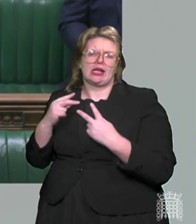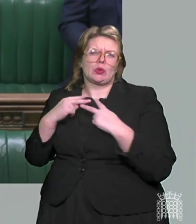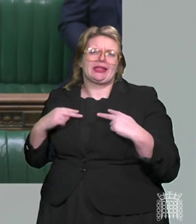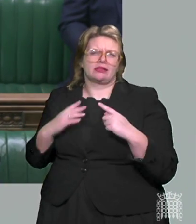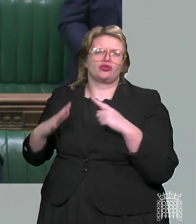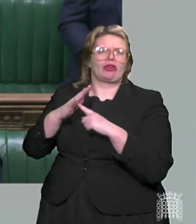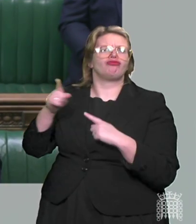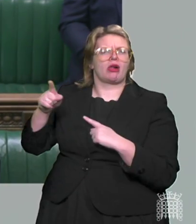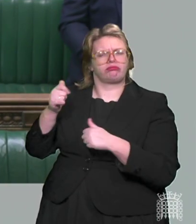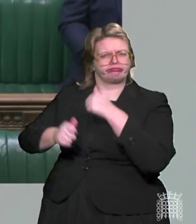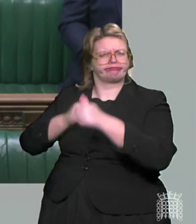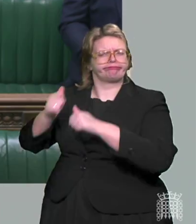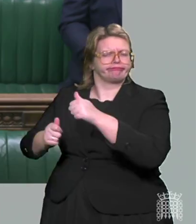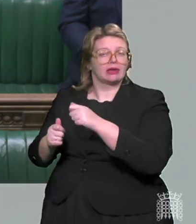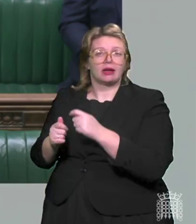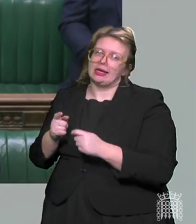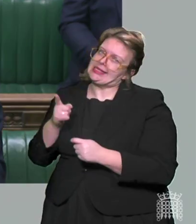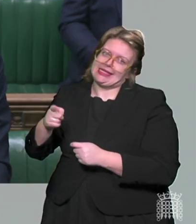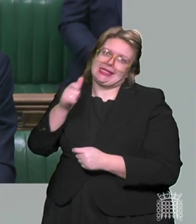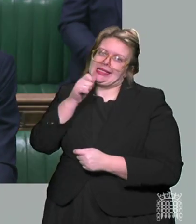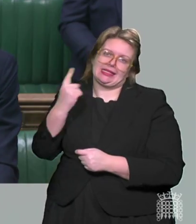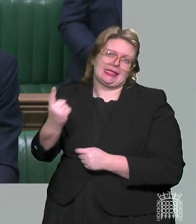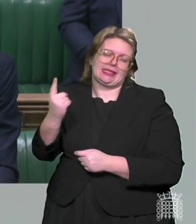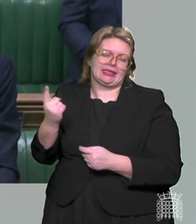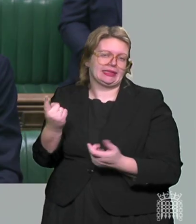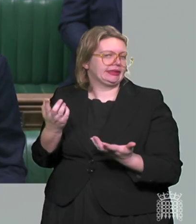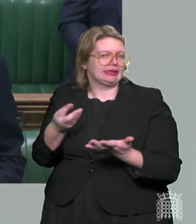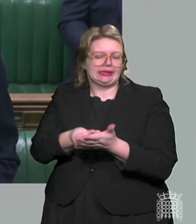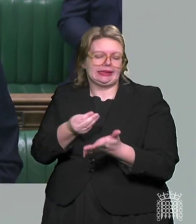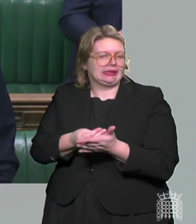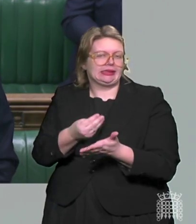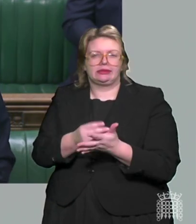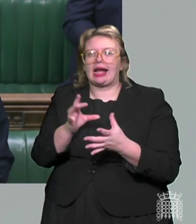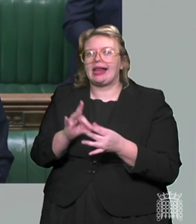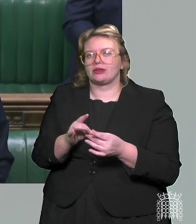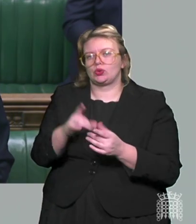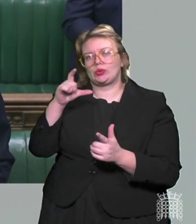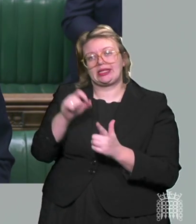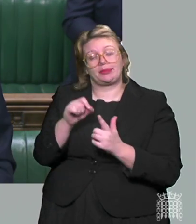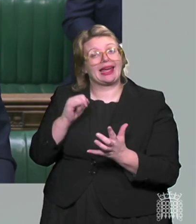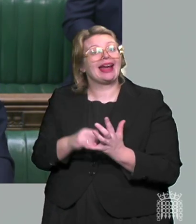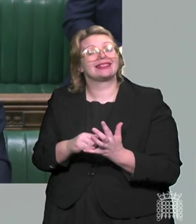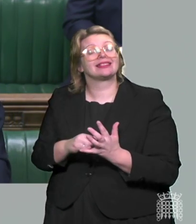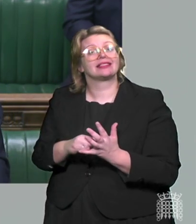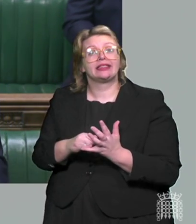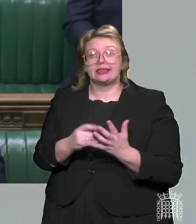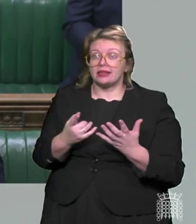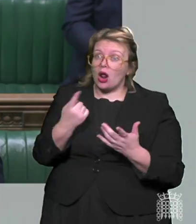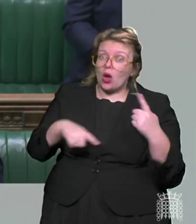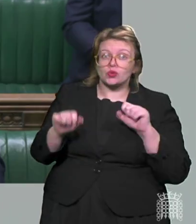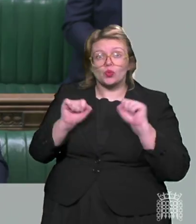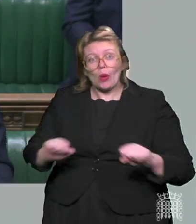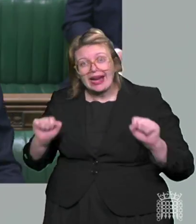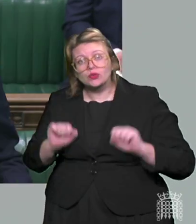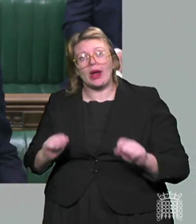From that work, he will know the significant amount of funding in the criminal justice system to help improve waiting times for victims.